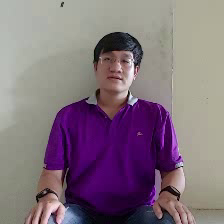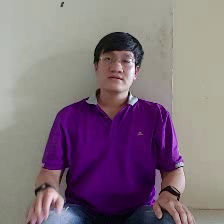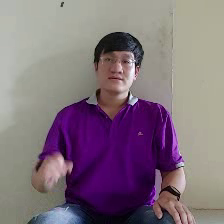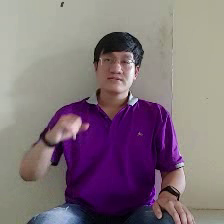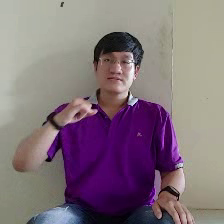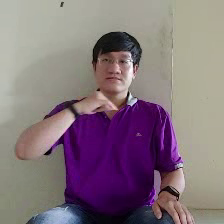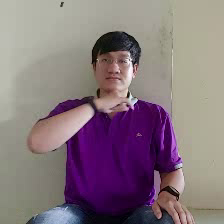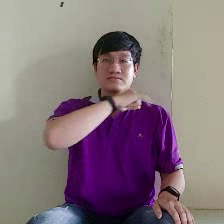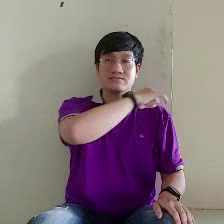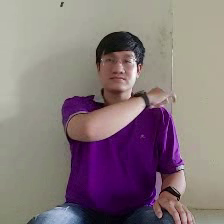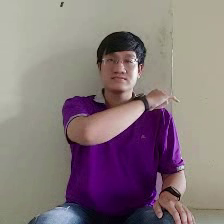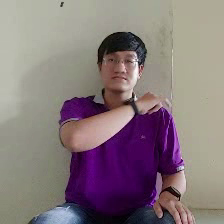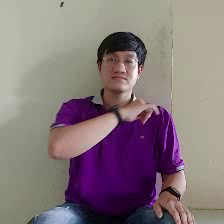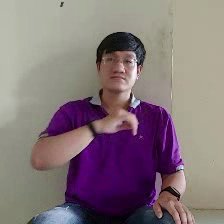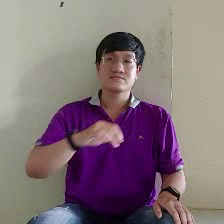Virus